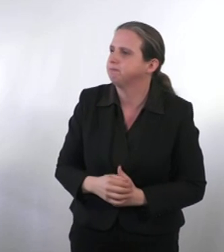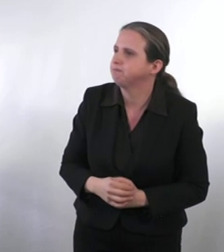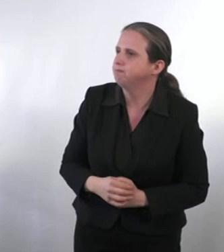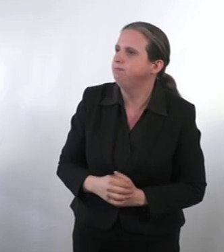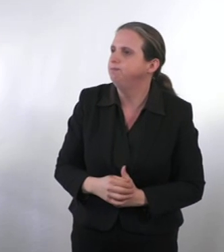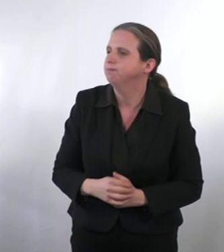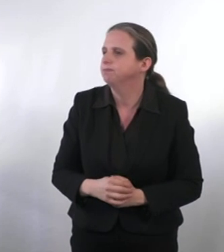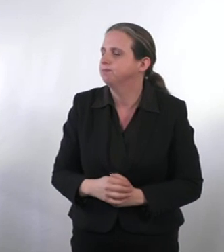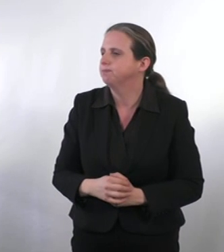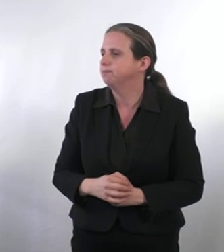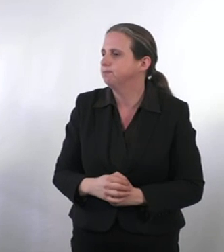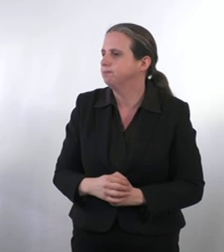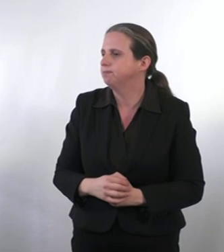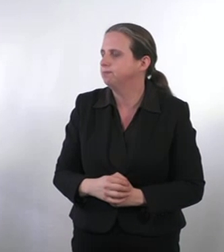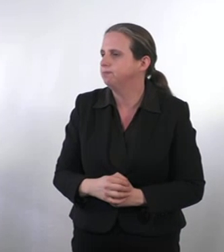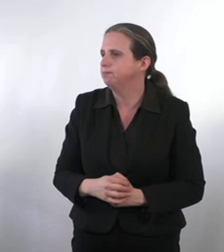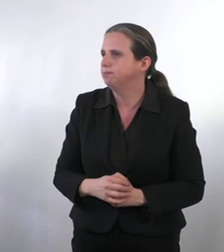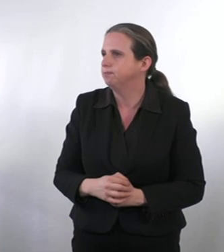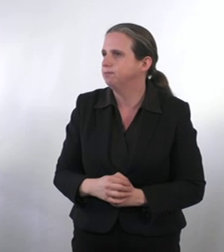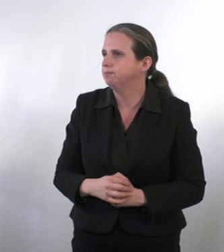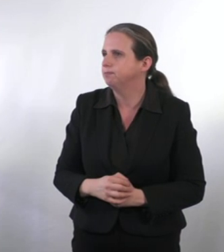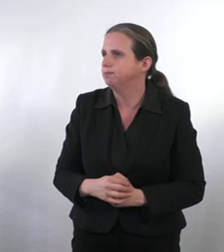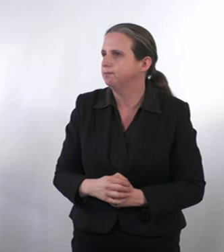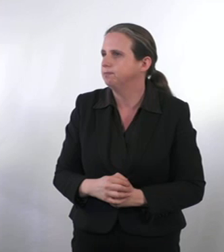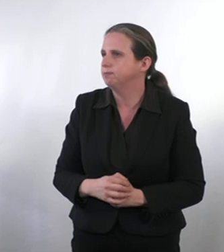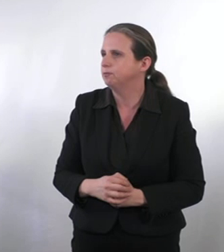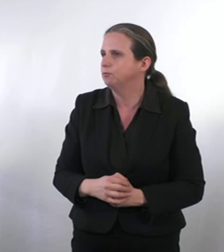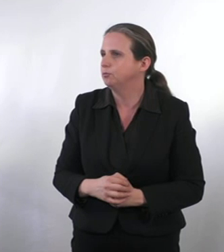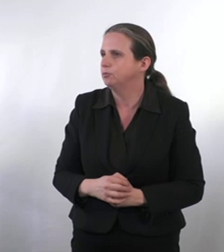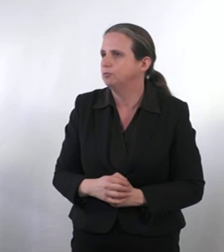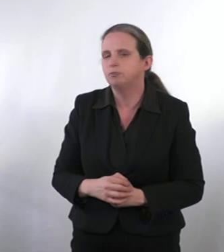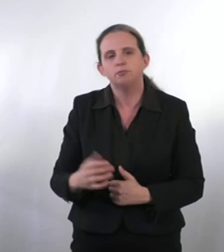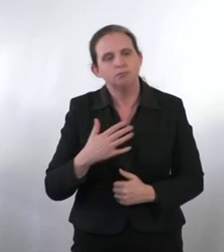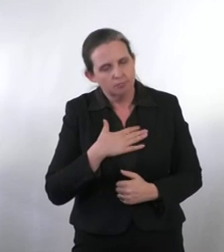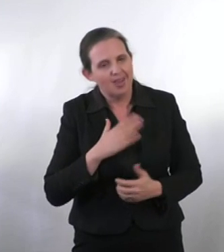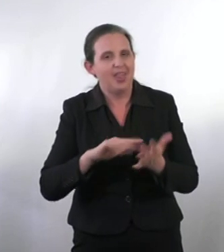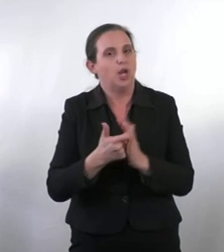I welcome the plans for a green industrial revolution, particularly the commitments to public transport.